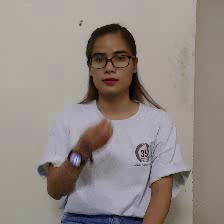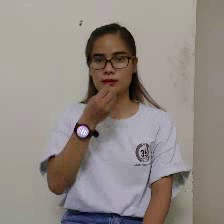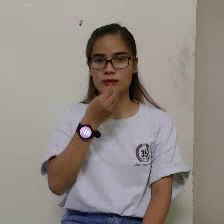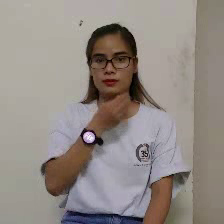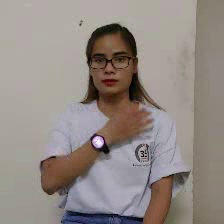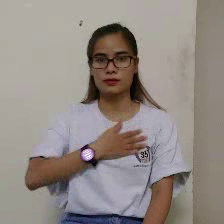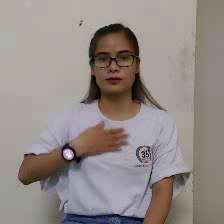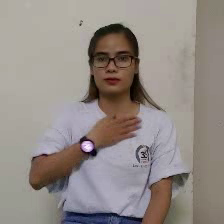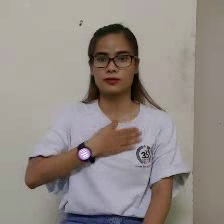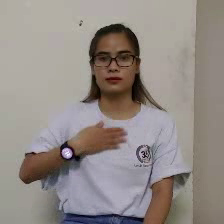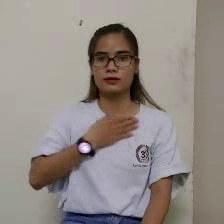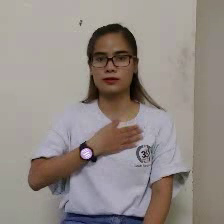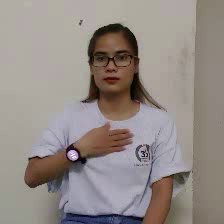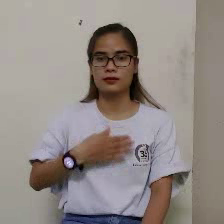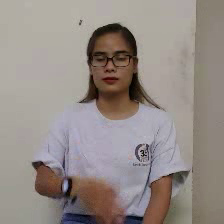Ăn mừng